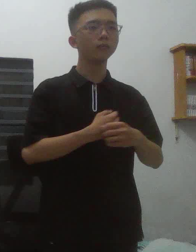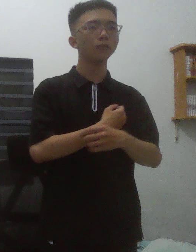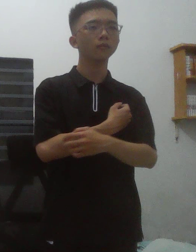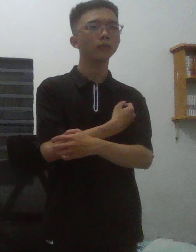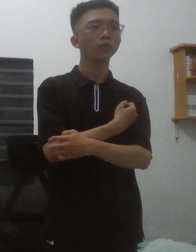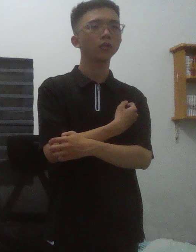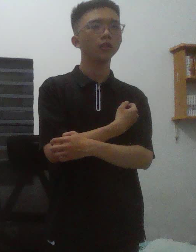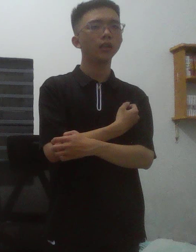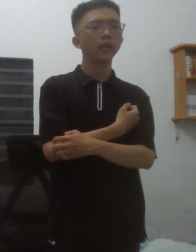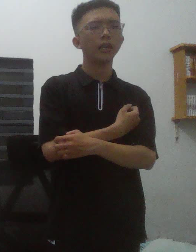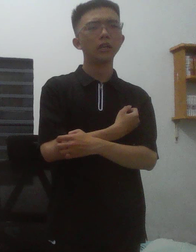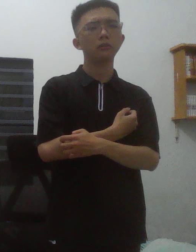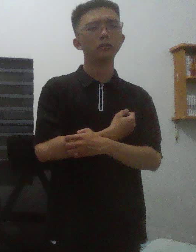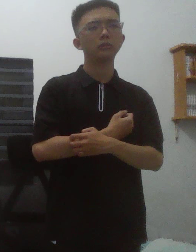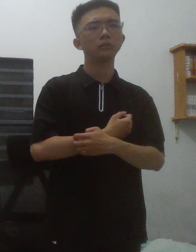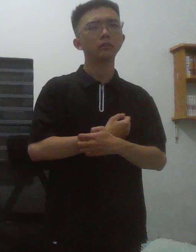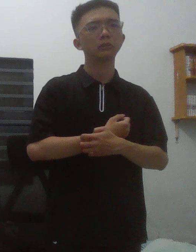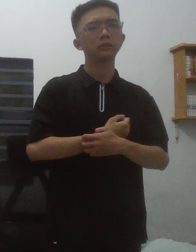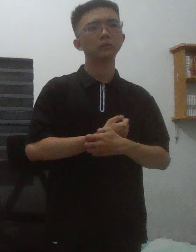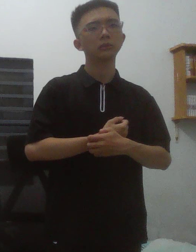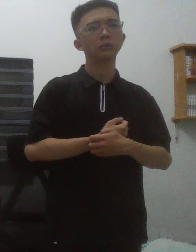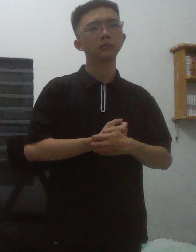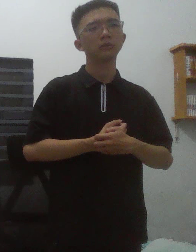ngheo